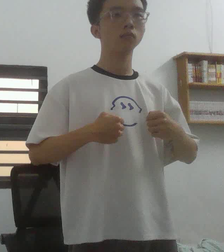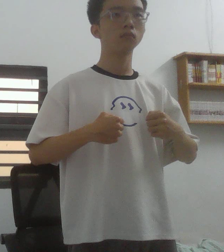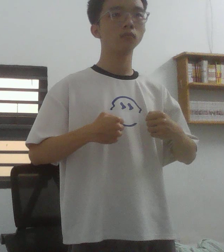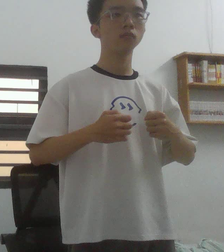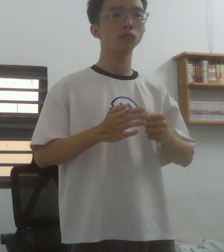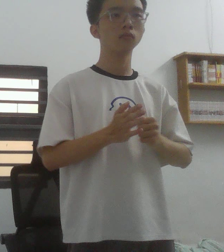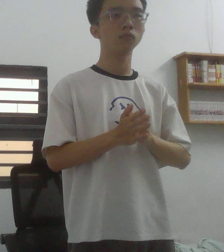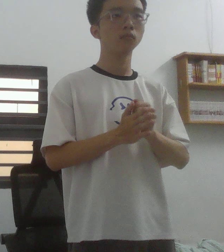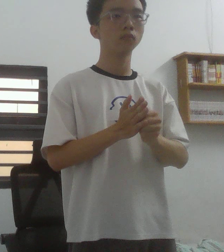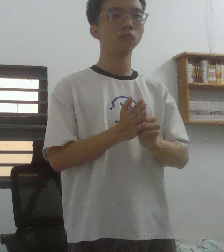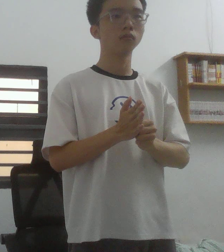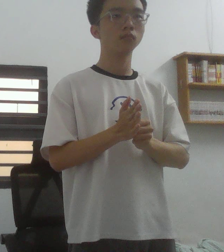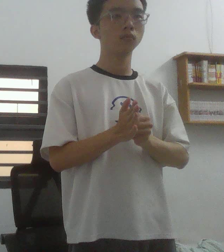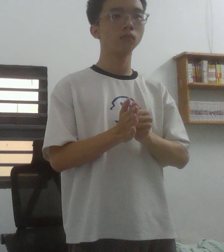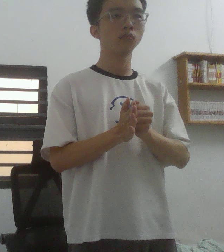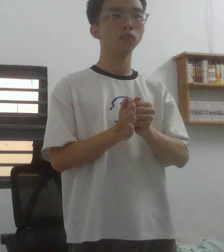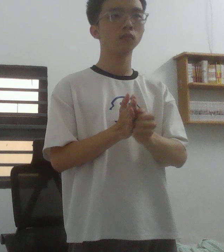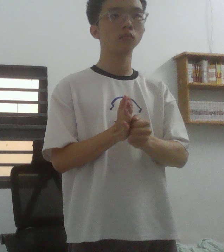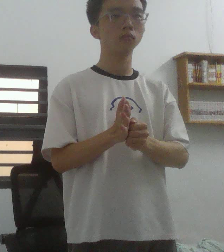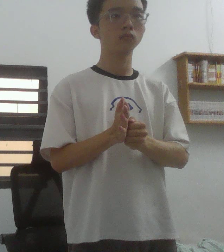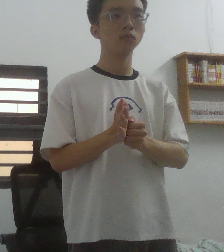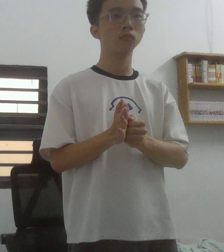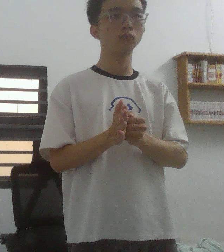thang